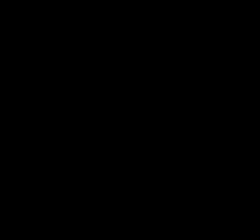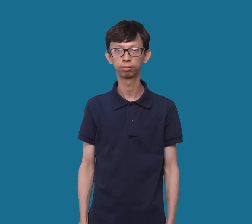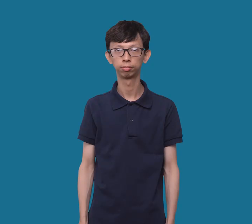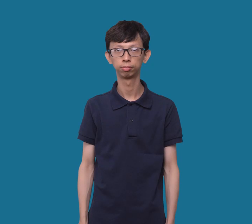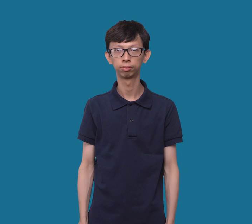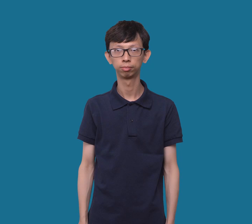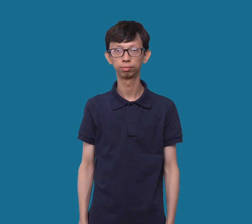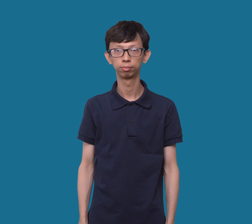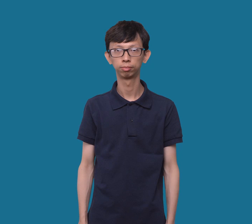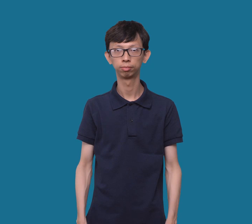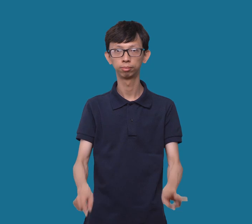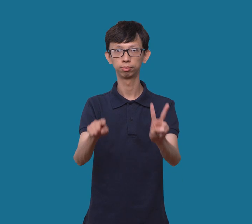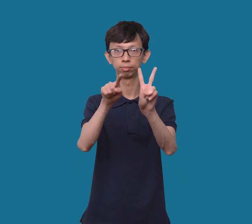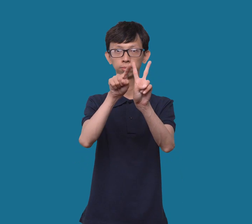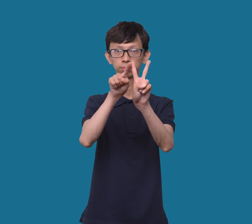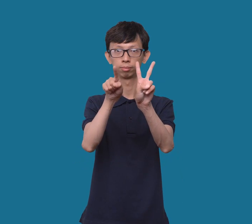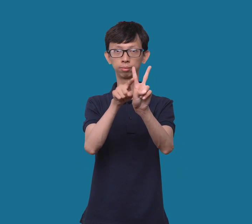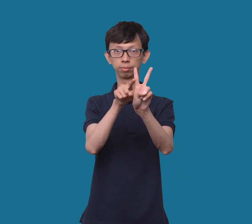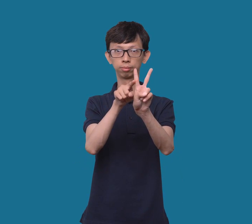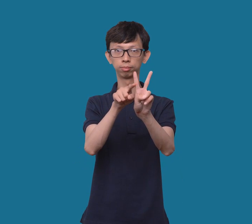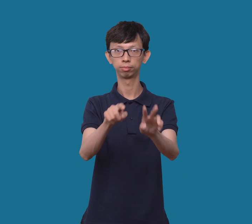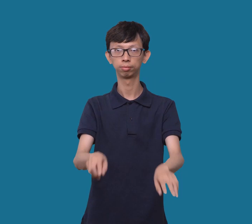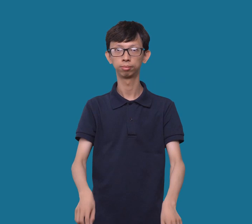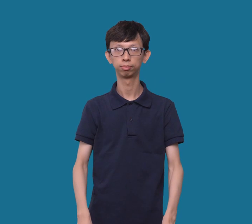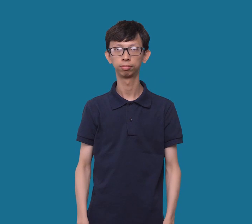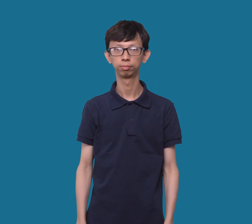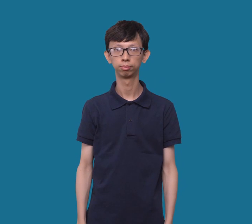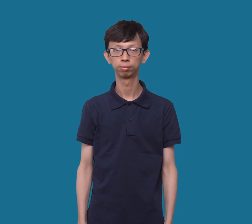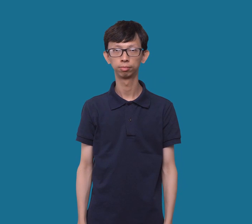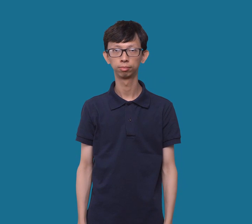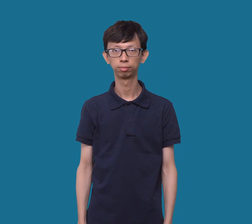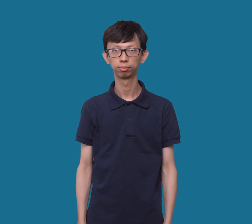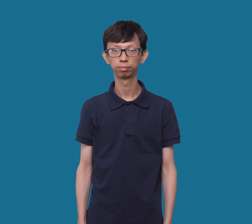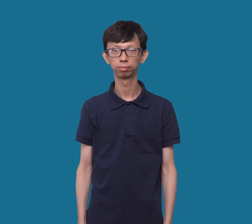Vĩnh Phúc